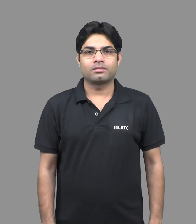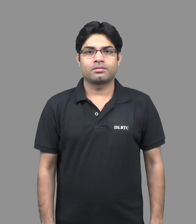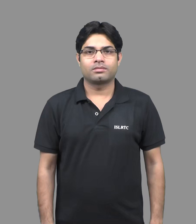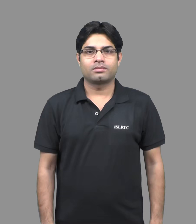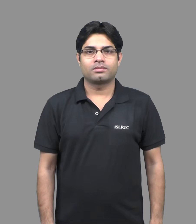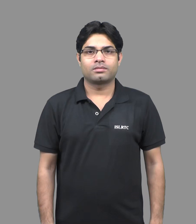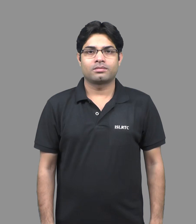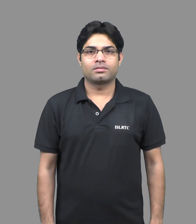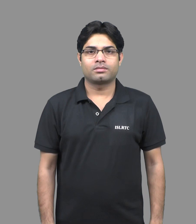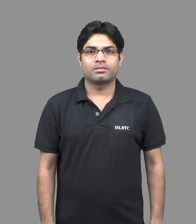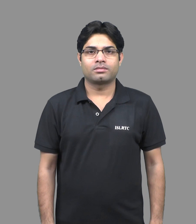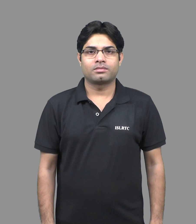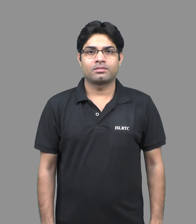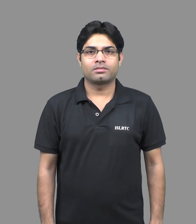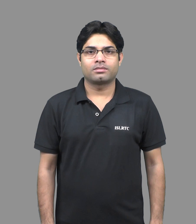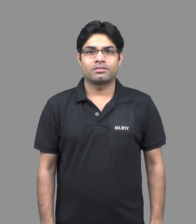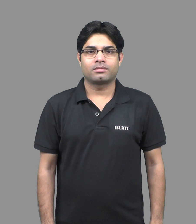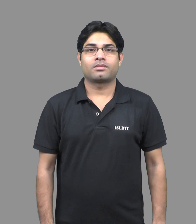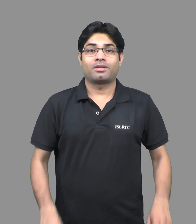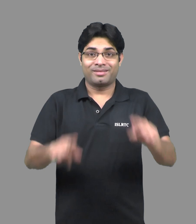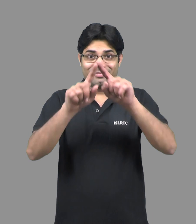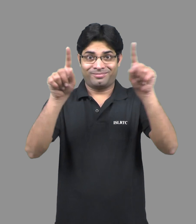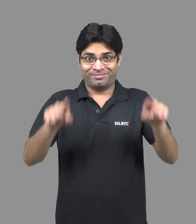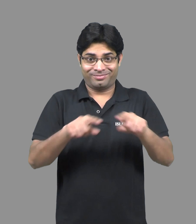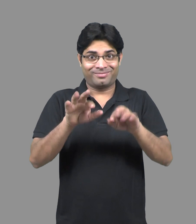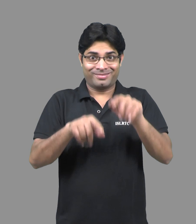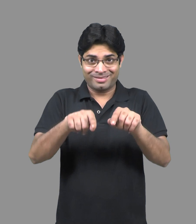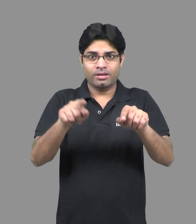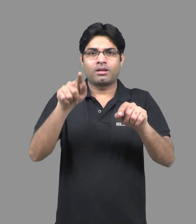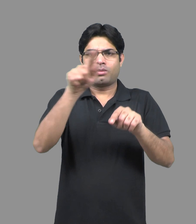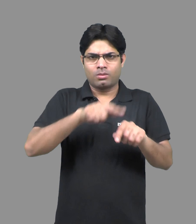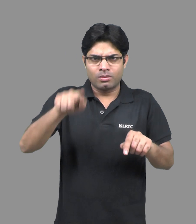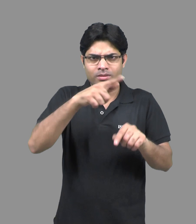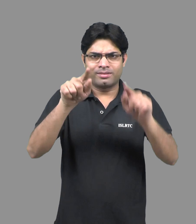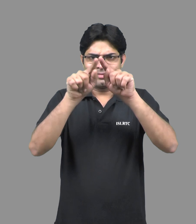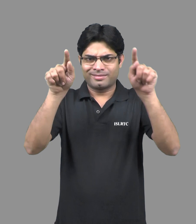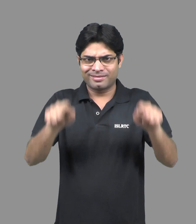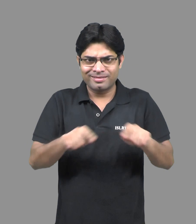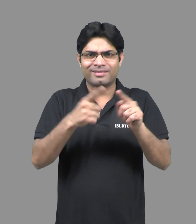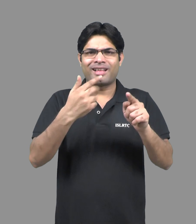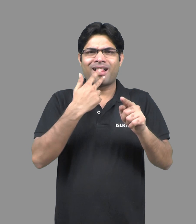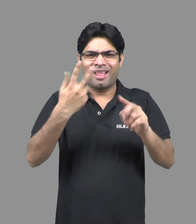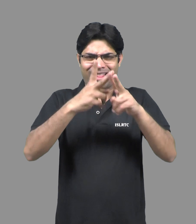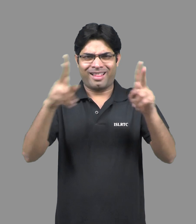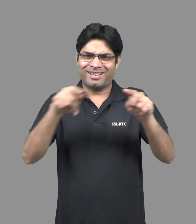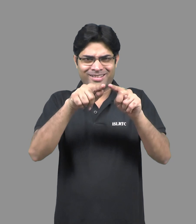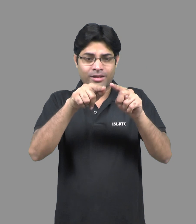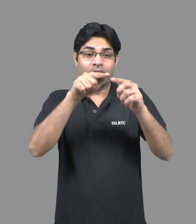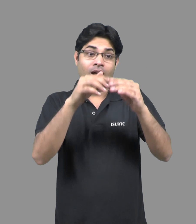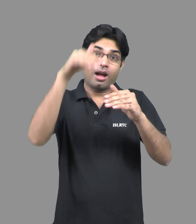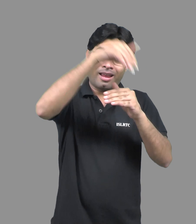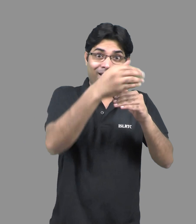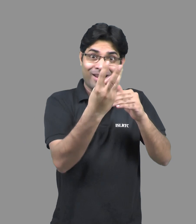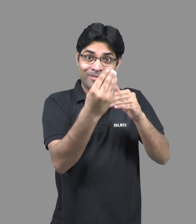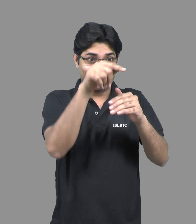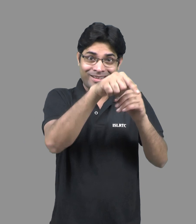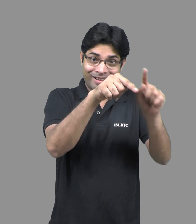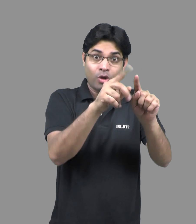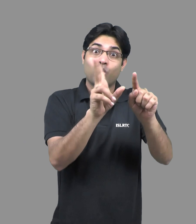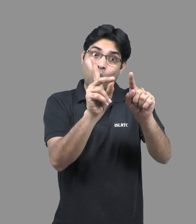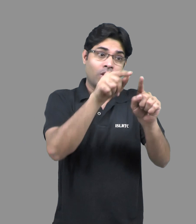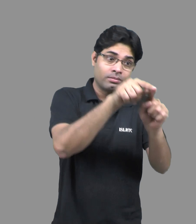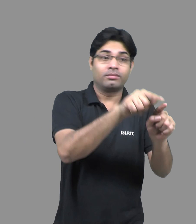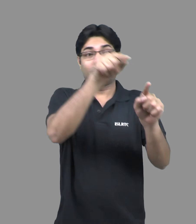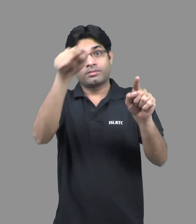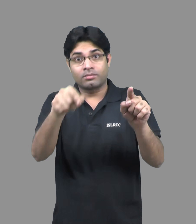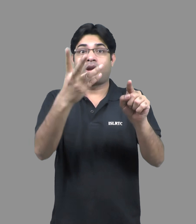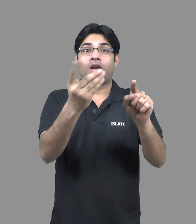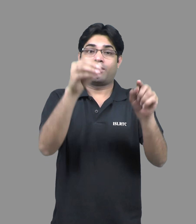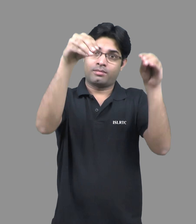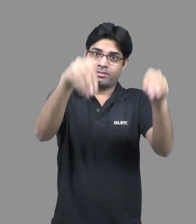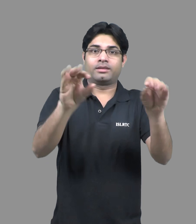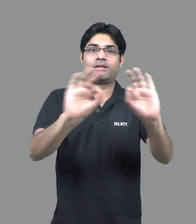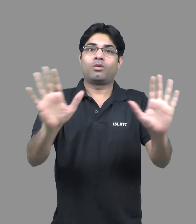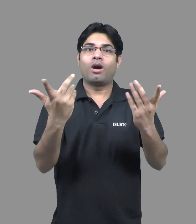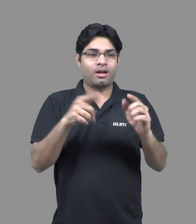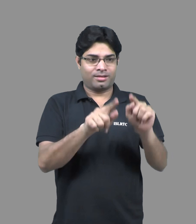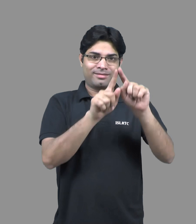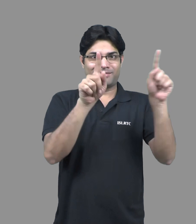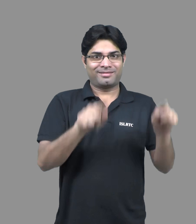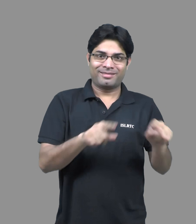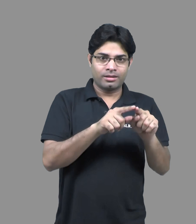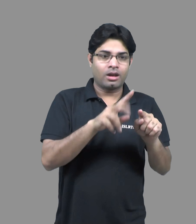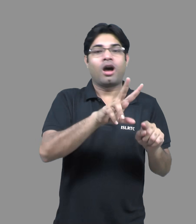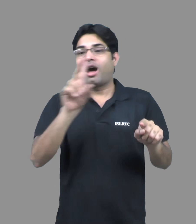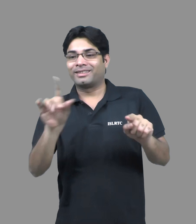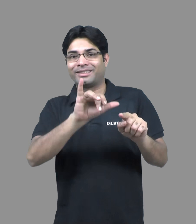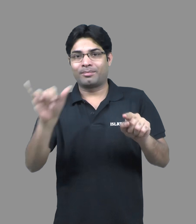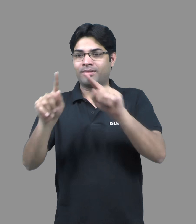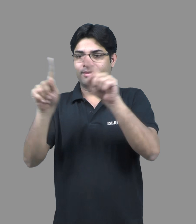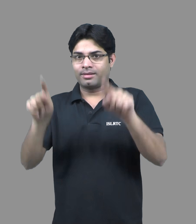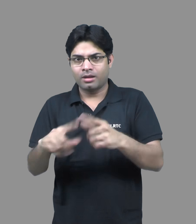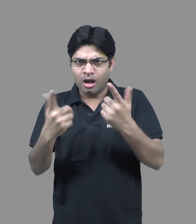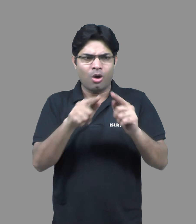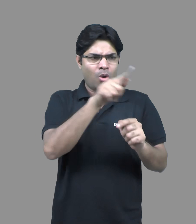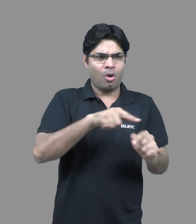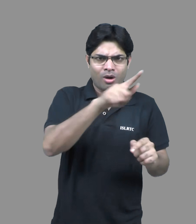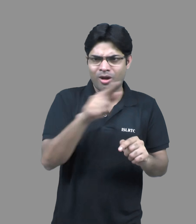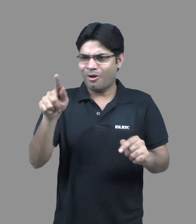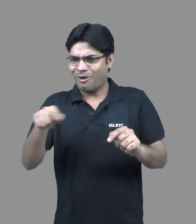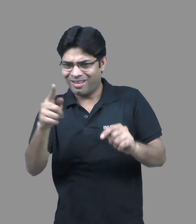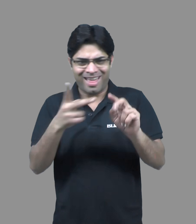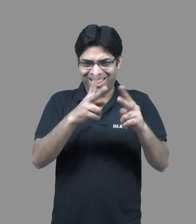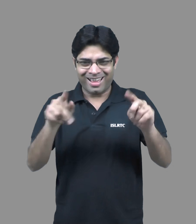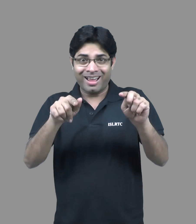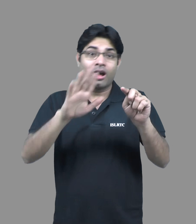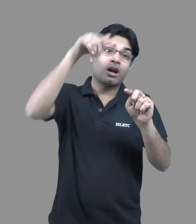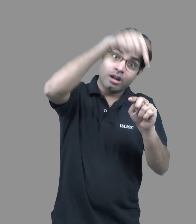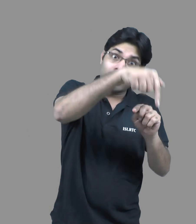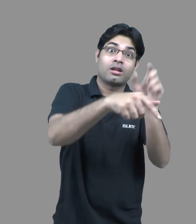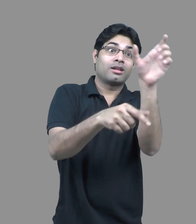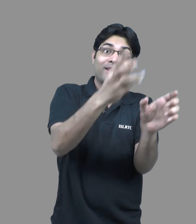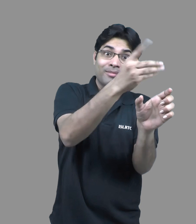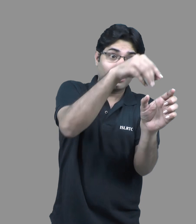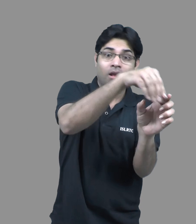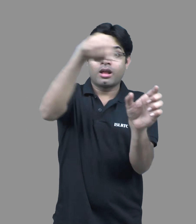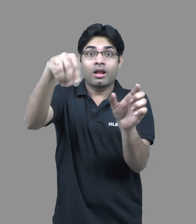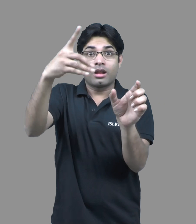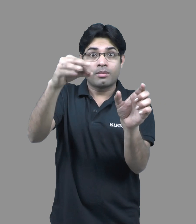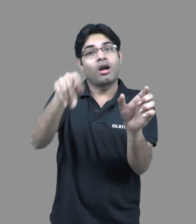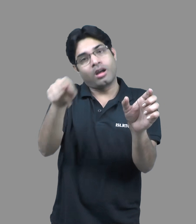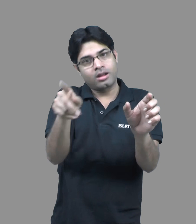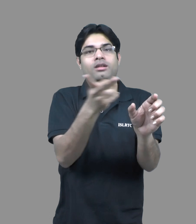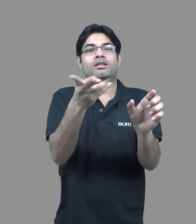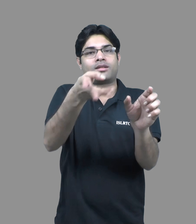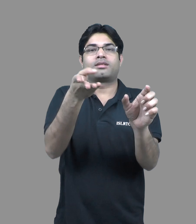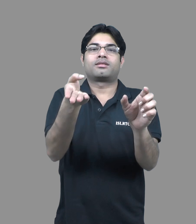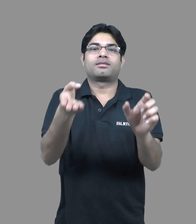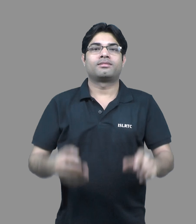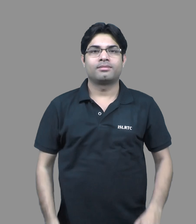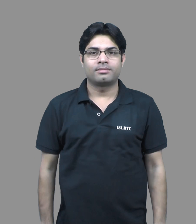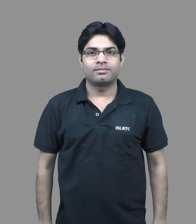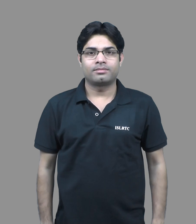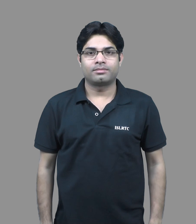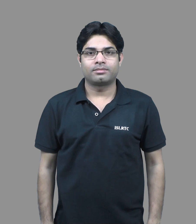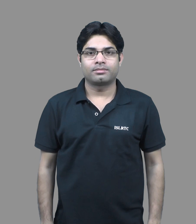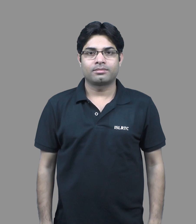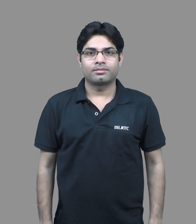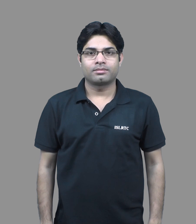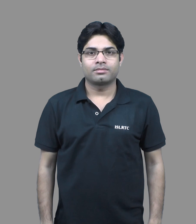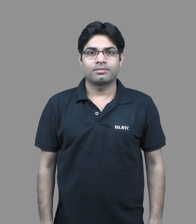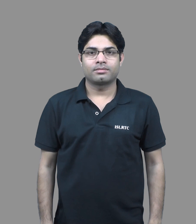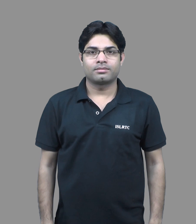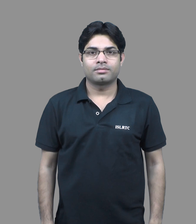Function Overloading